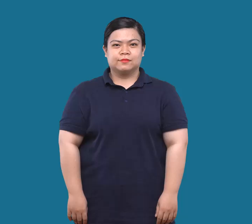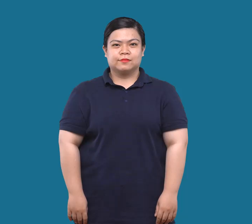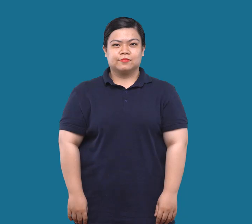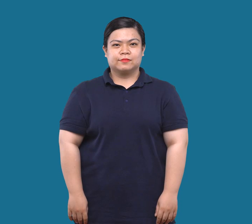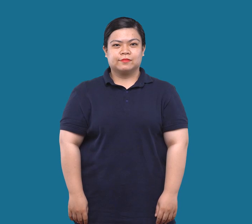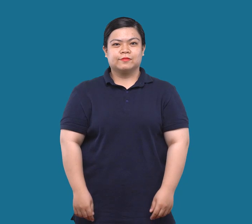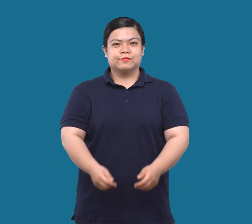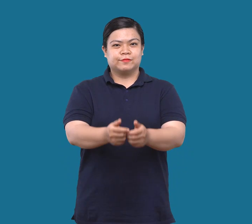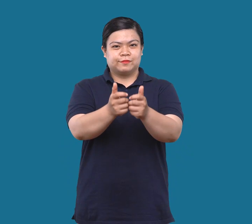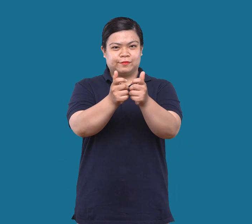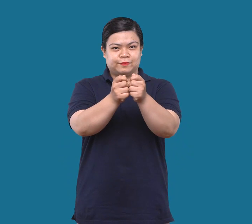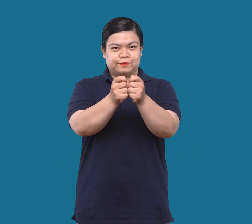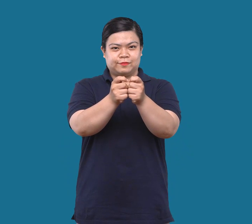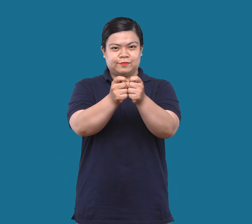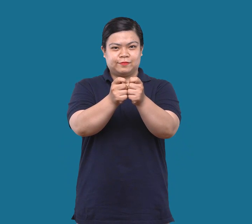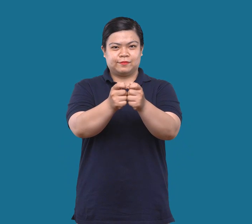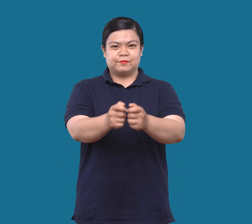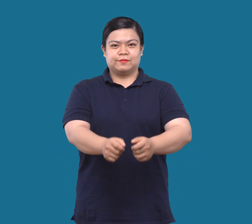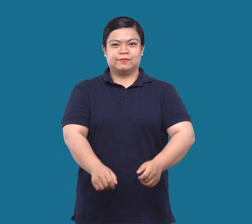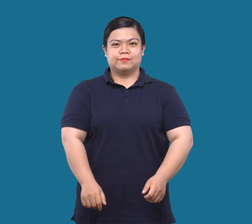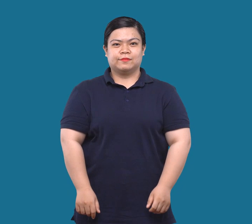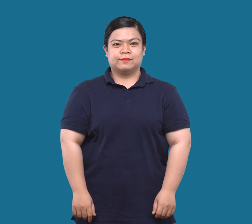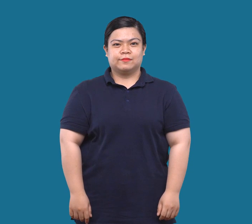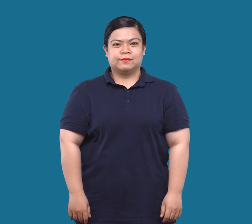tin nhắn